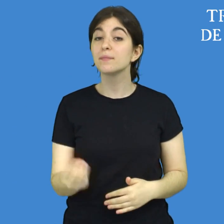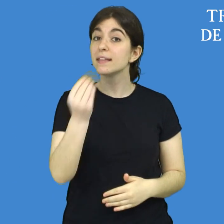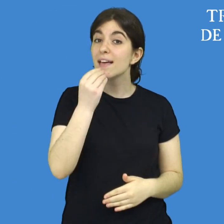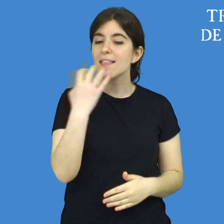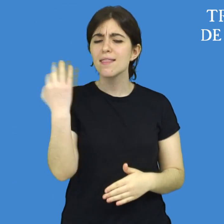comer